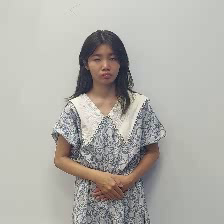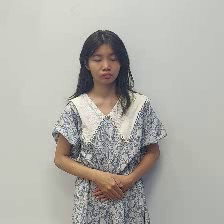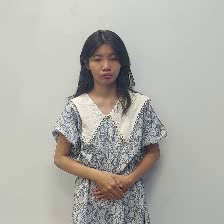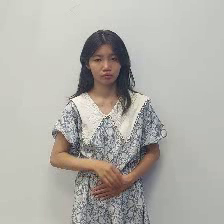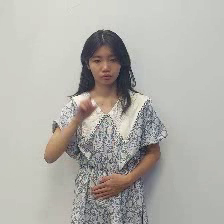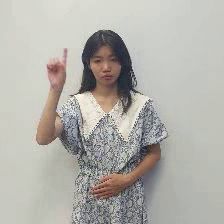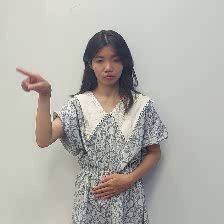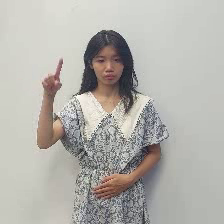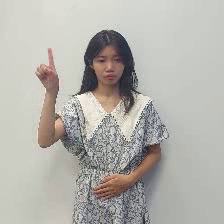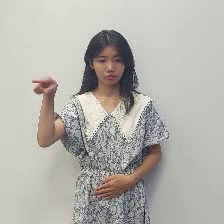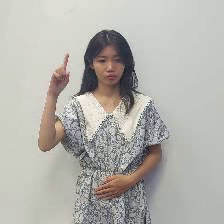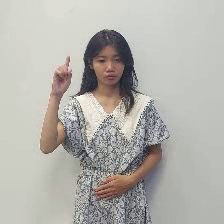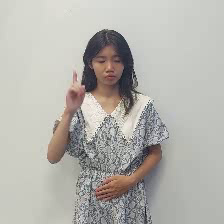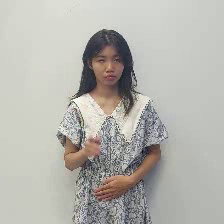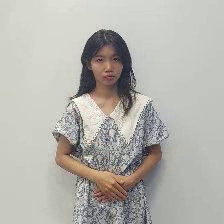Họ